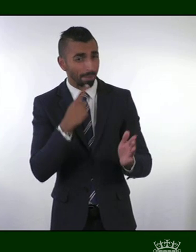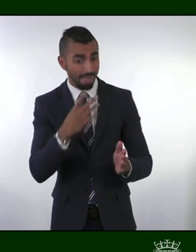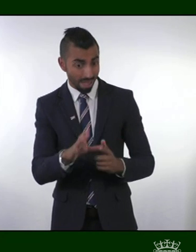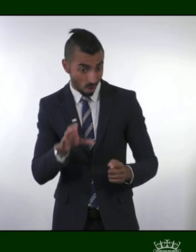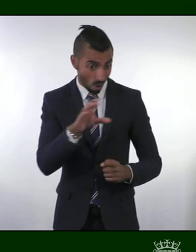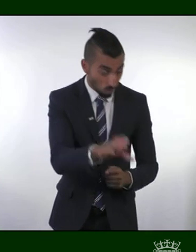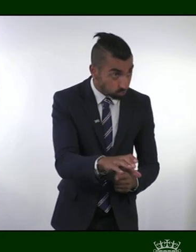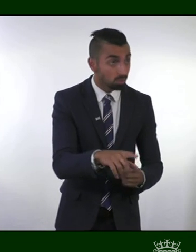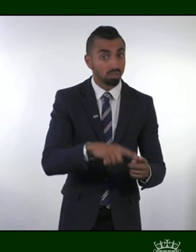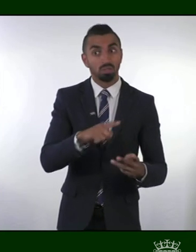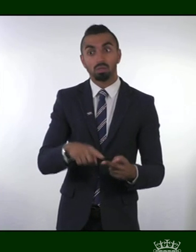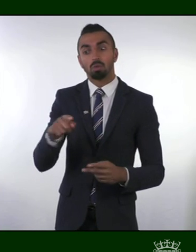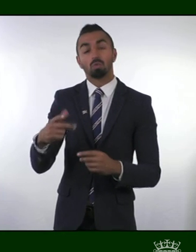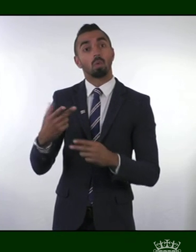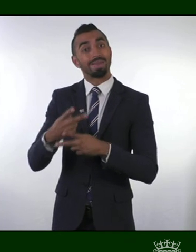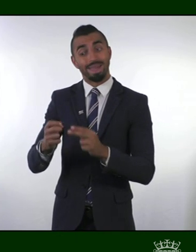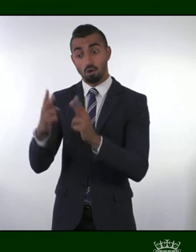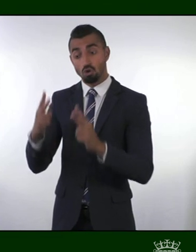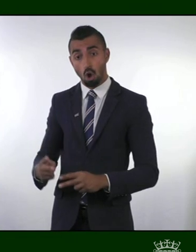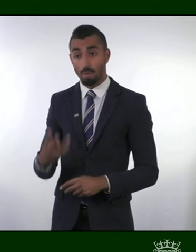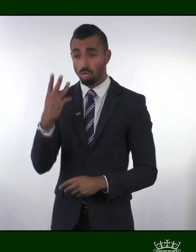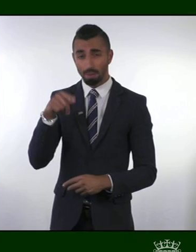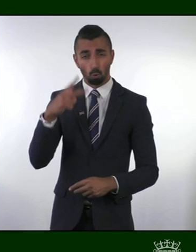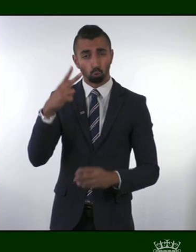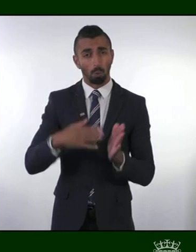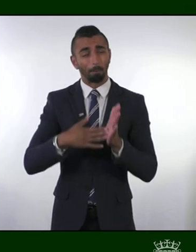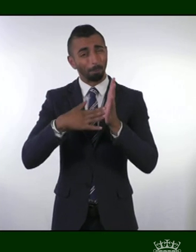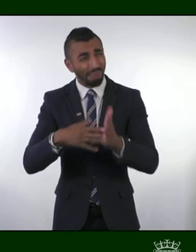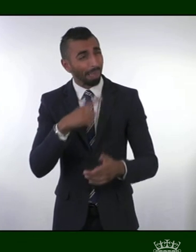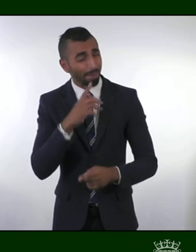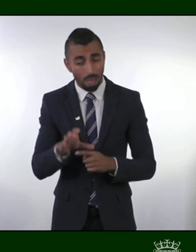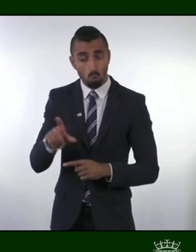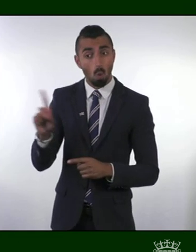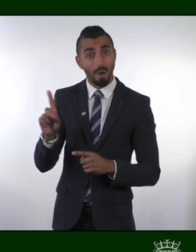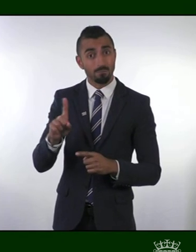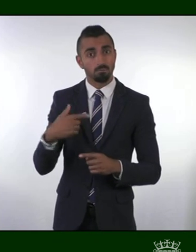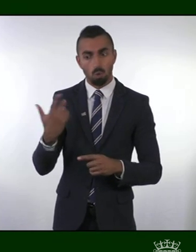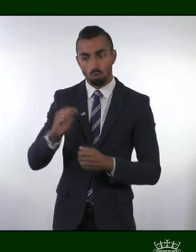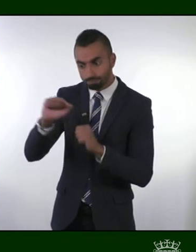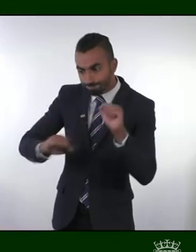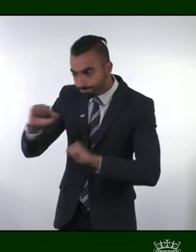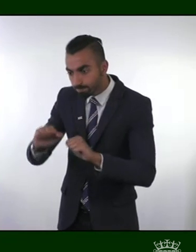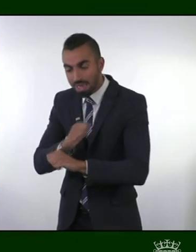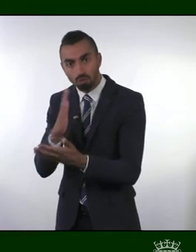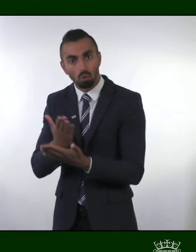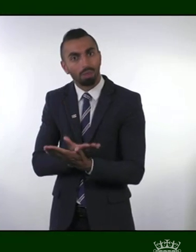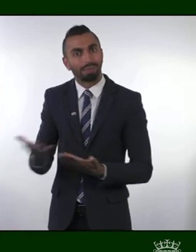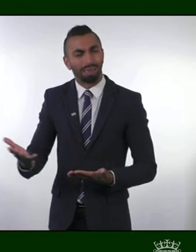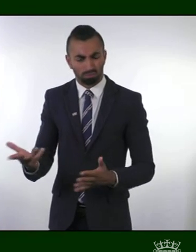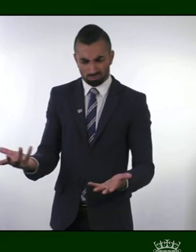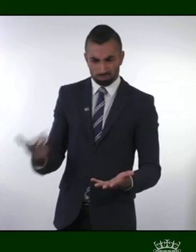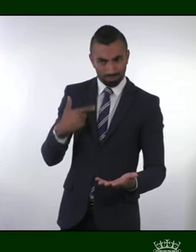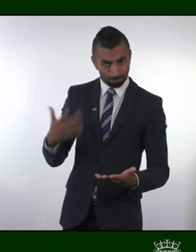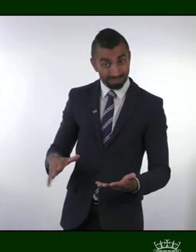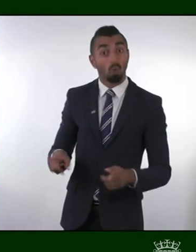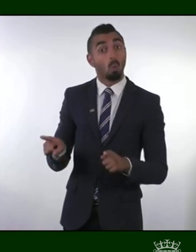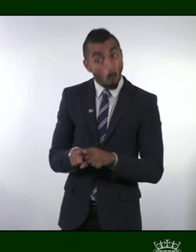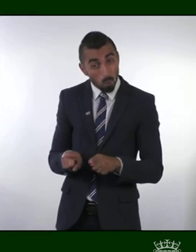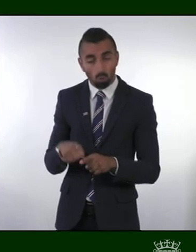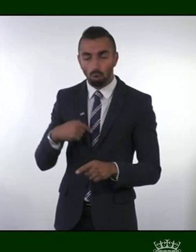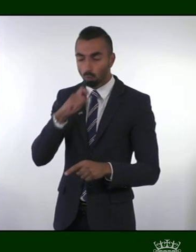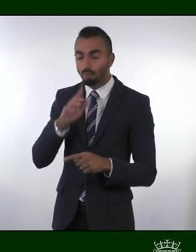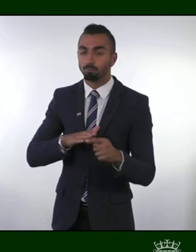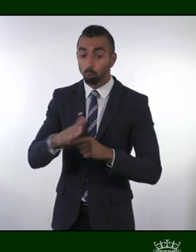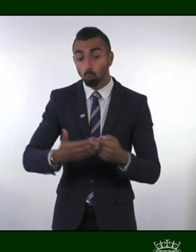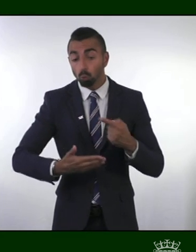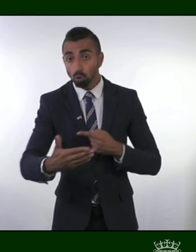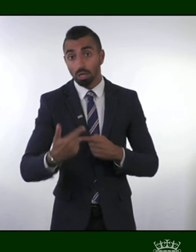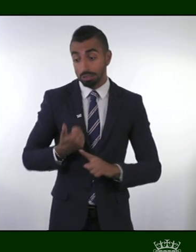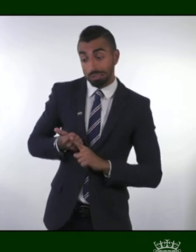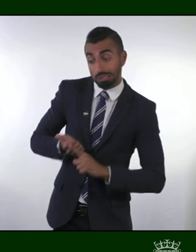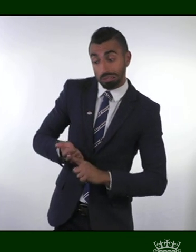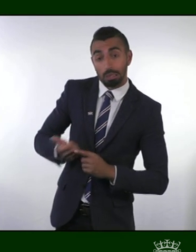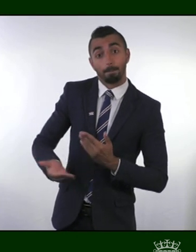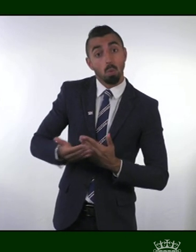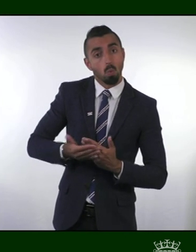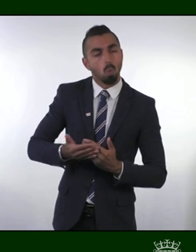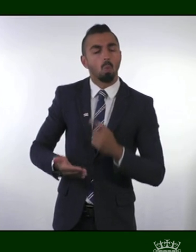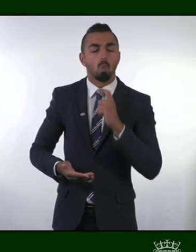But, as the Prime Minister has said, we remain committed to ensuring that local authorities and care homes get all the support that they need.